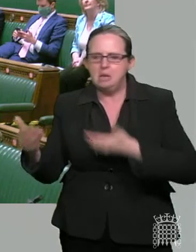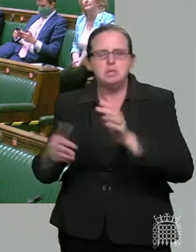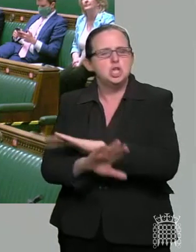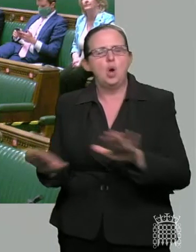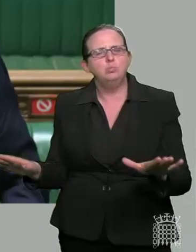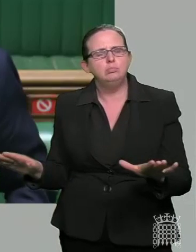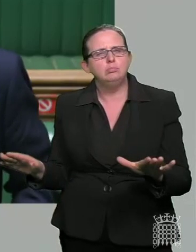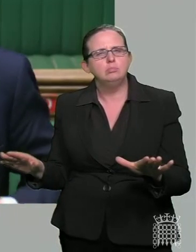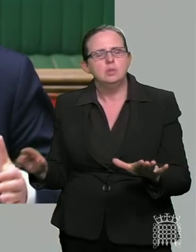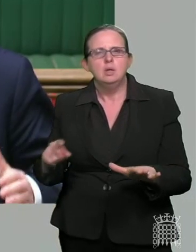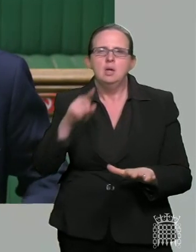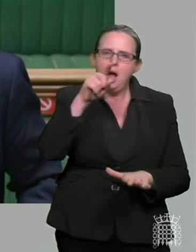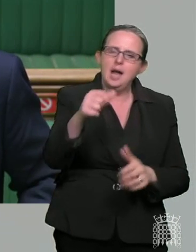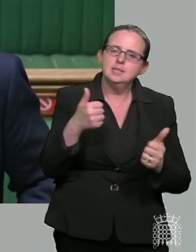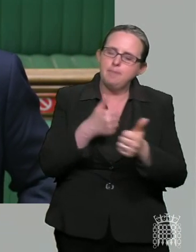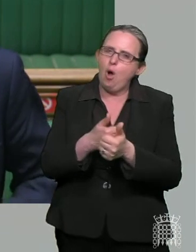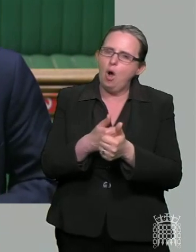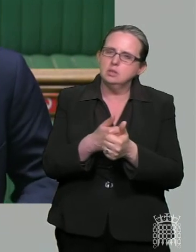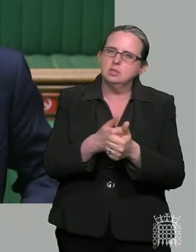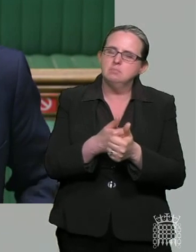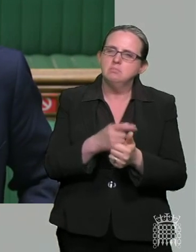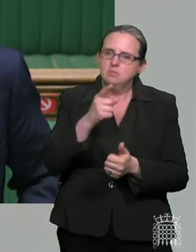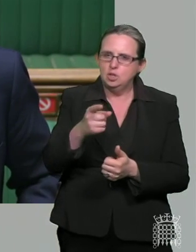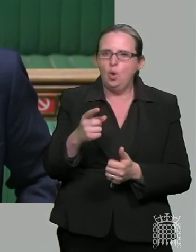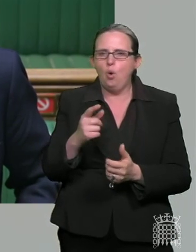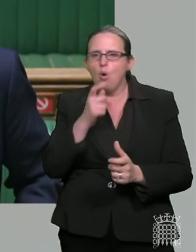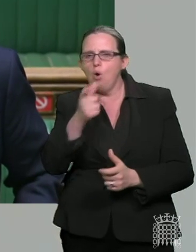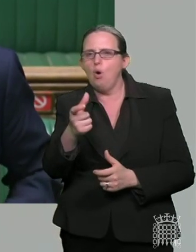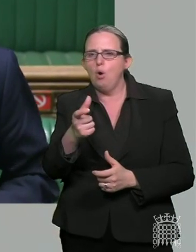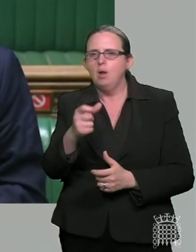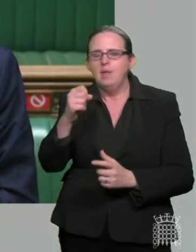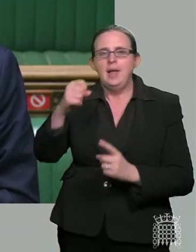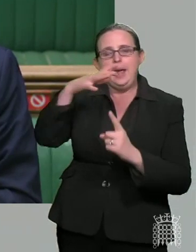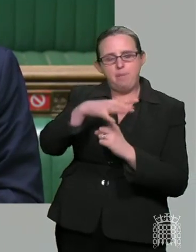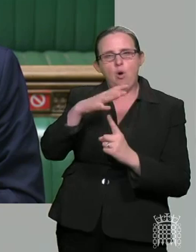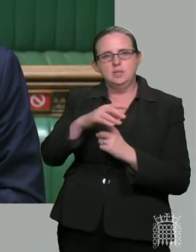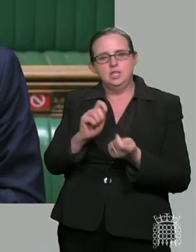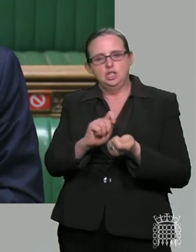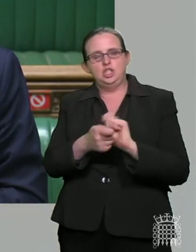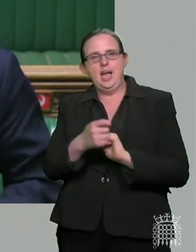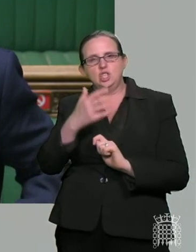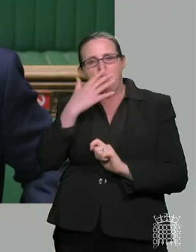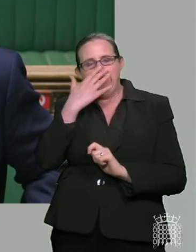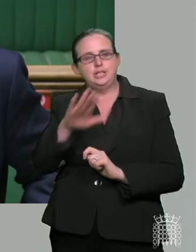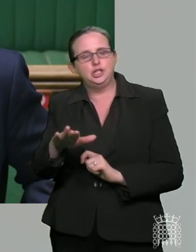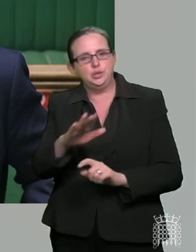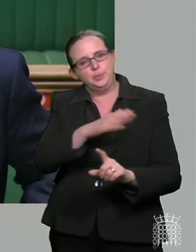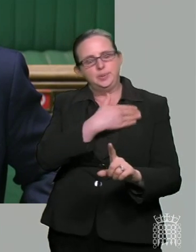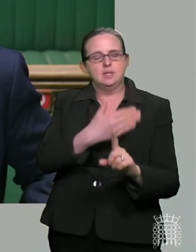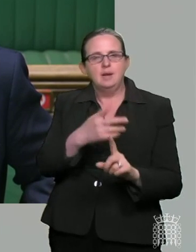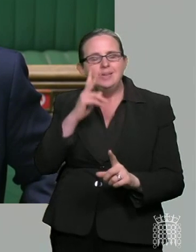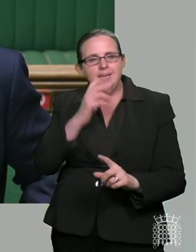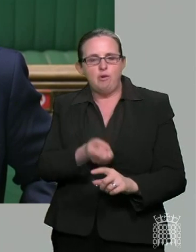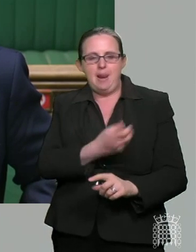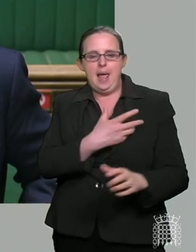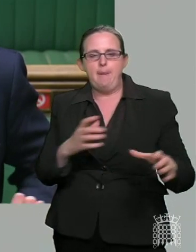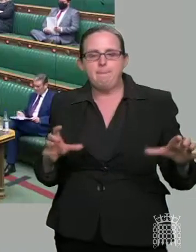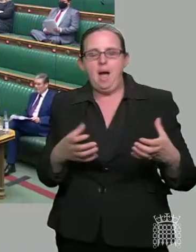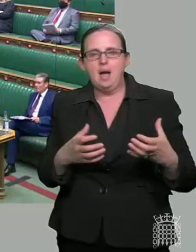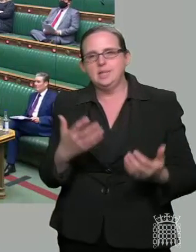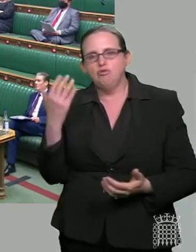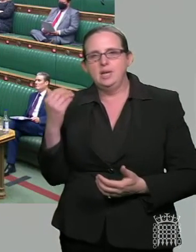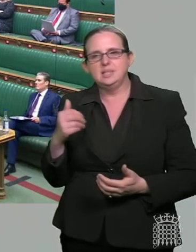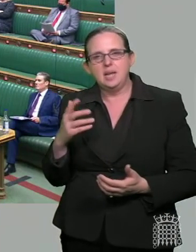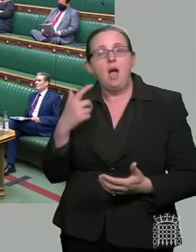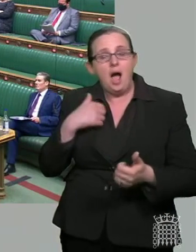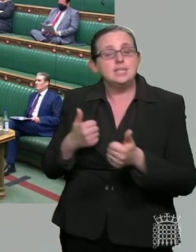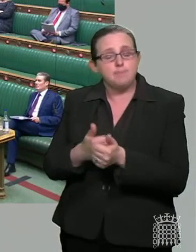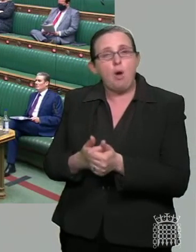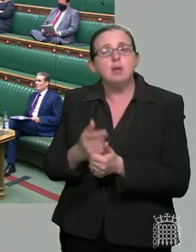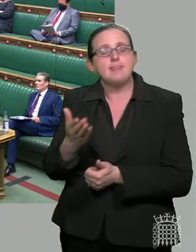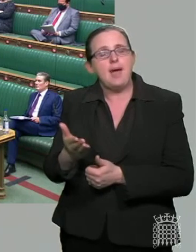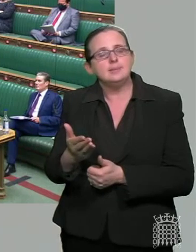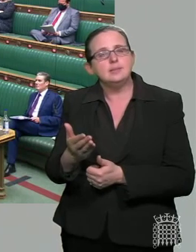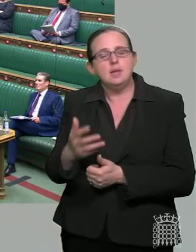In welcoming his remarks, I may say that I believe it is one of the most important changes of attitude —or U-turns, I should say—that I have seen from the Labour party in recent times.